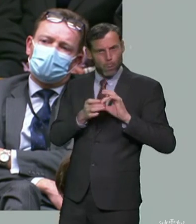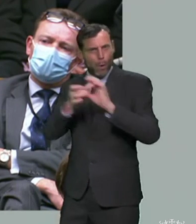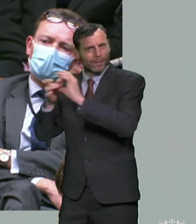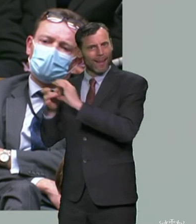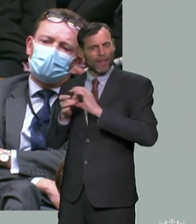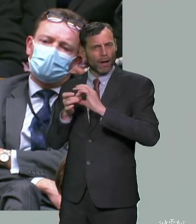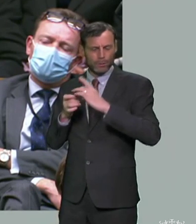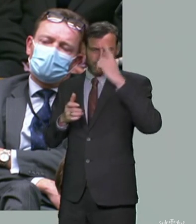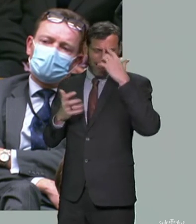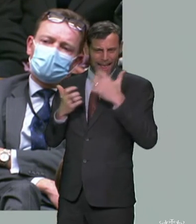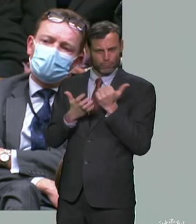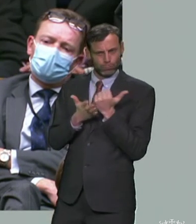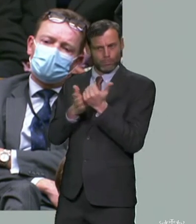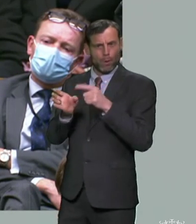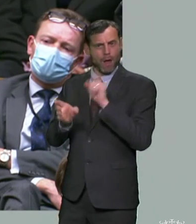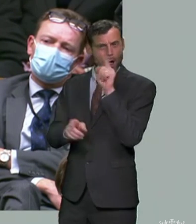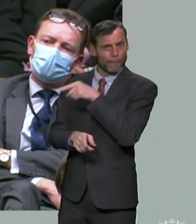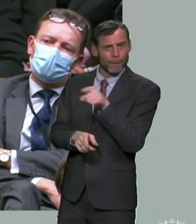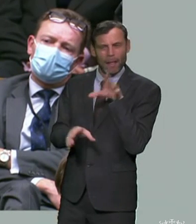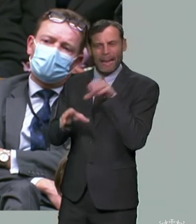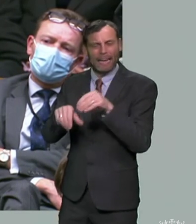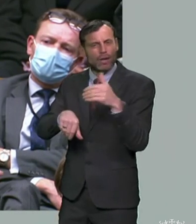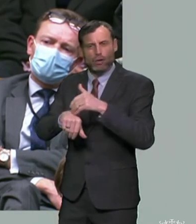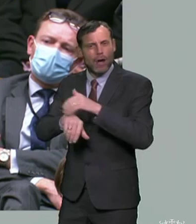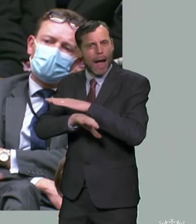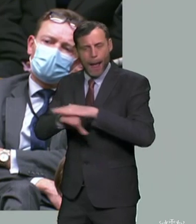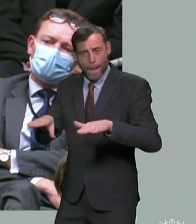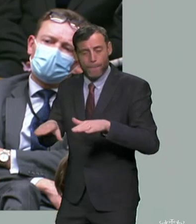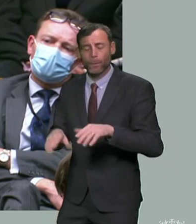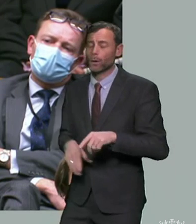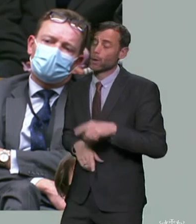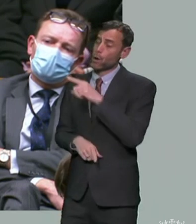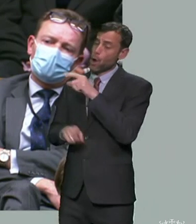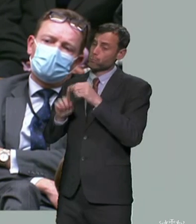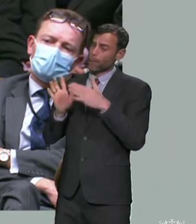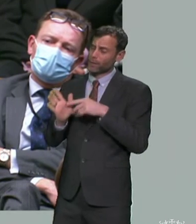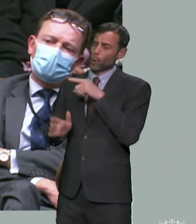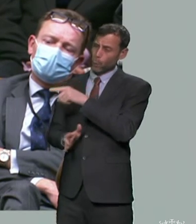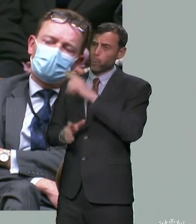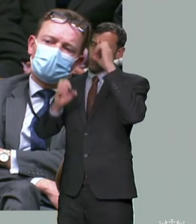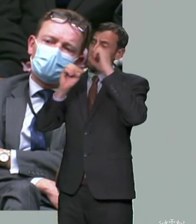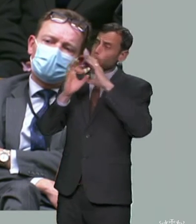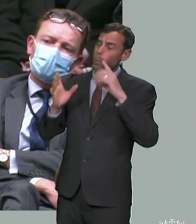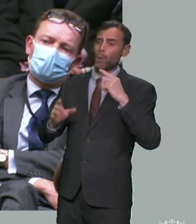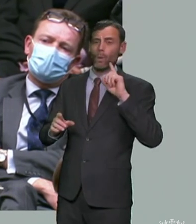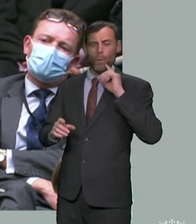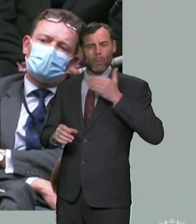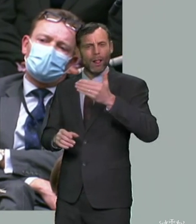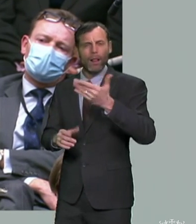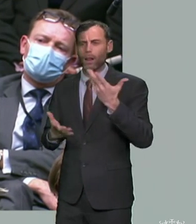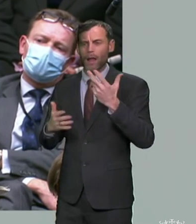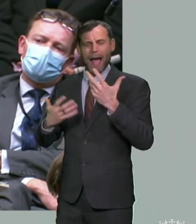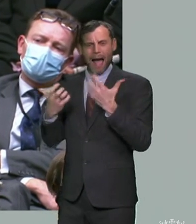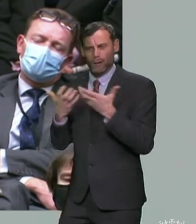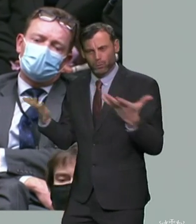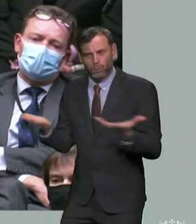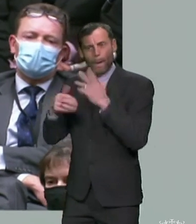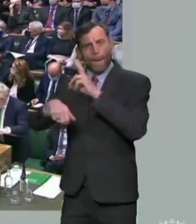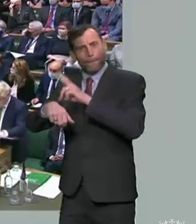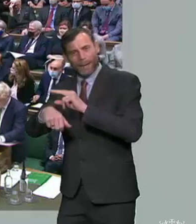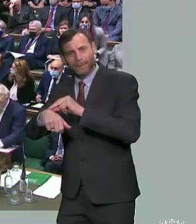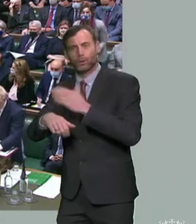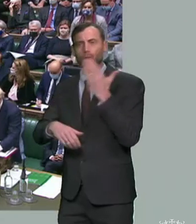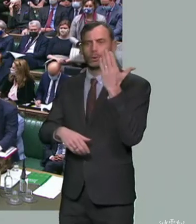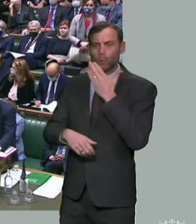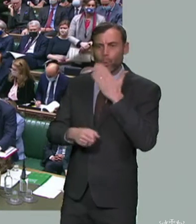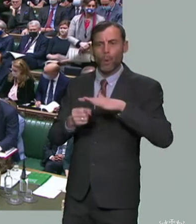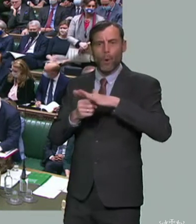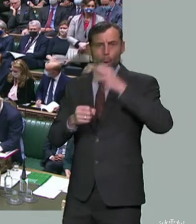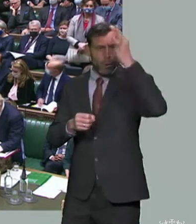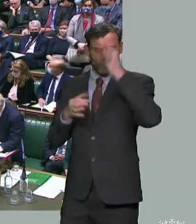What can the Government do to support not just the police but schools, colleges and local authorities in working to address this issue?